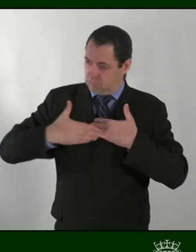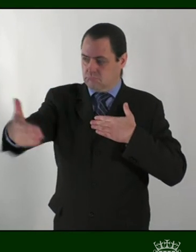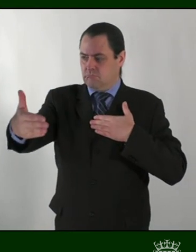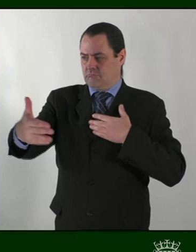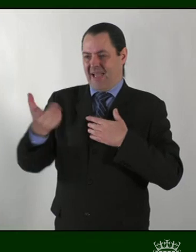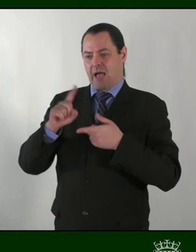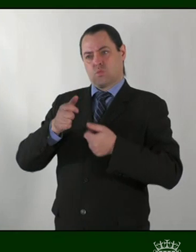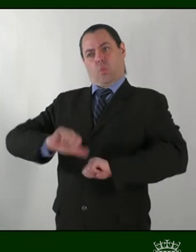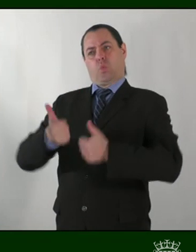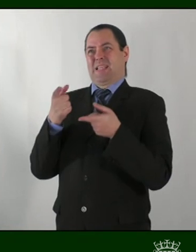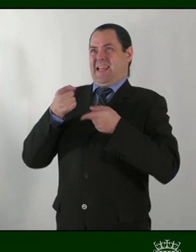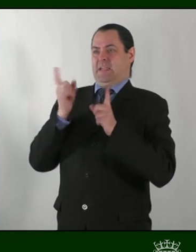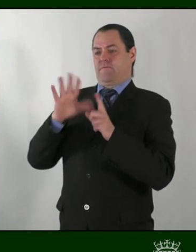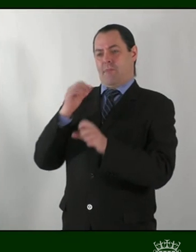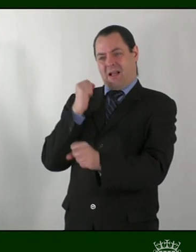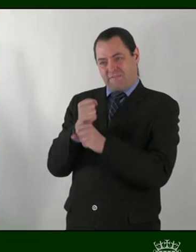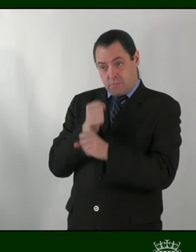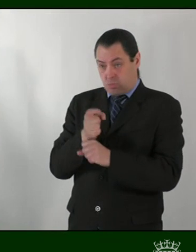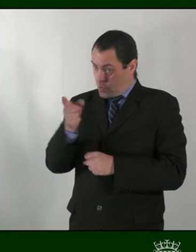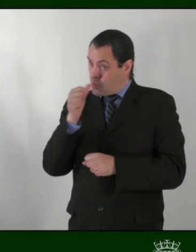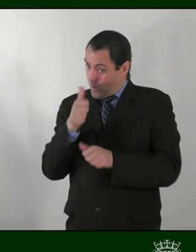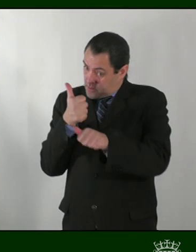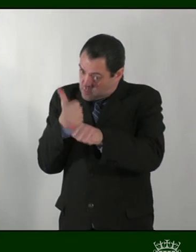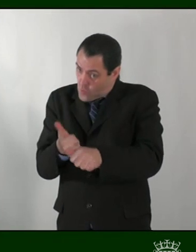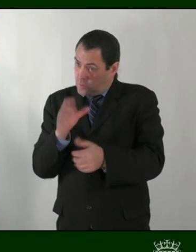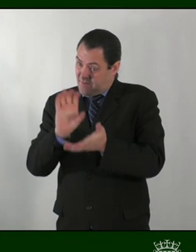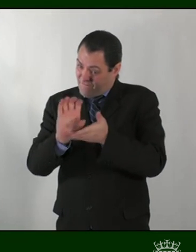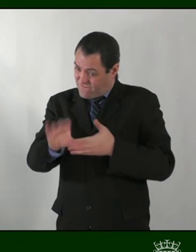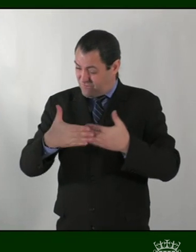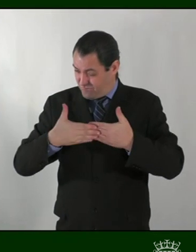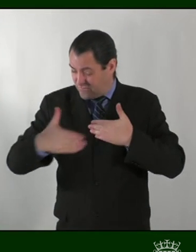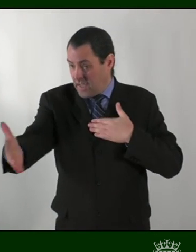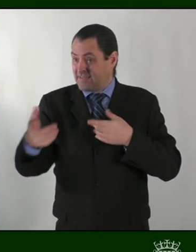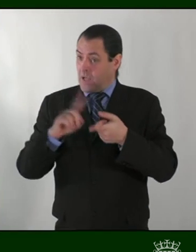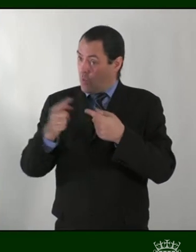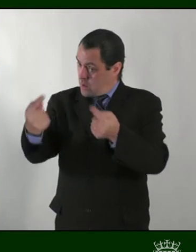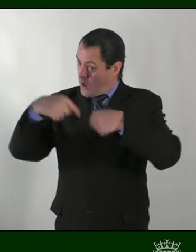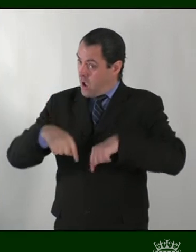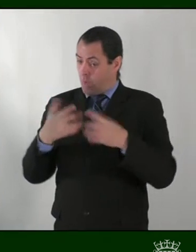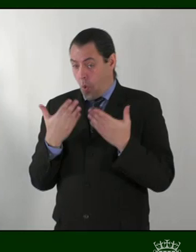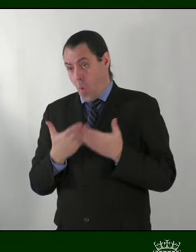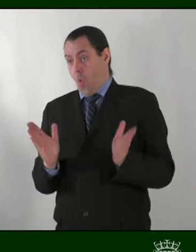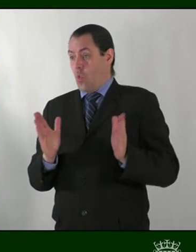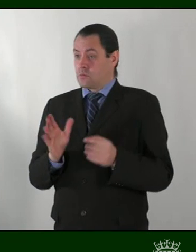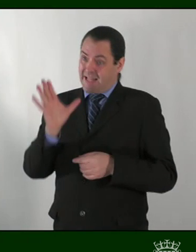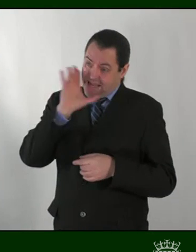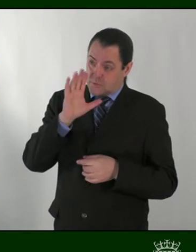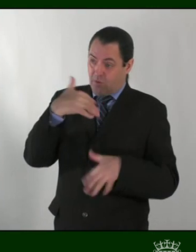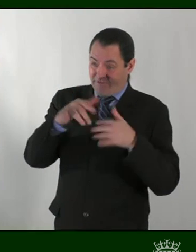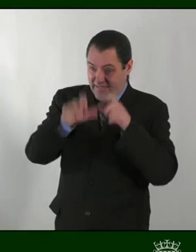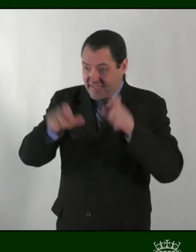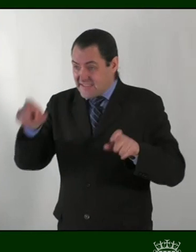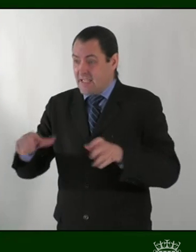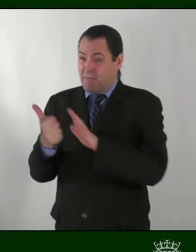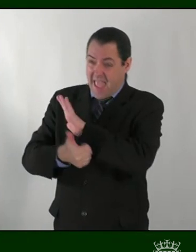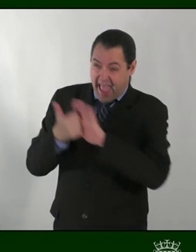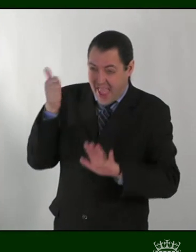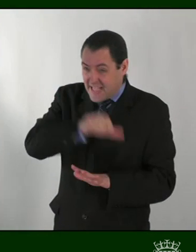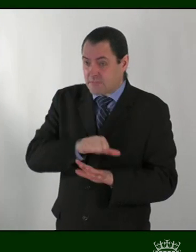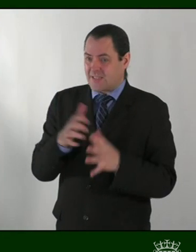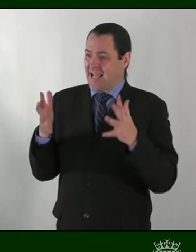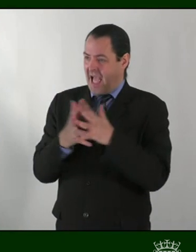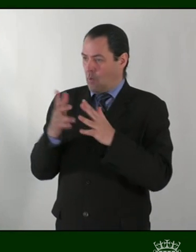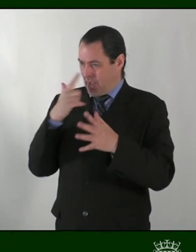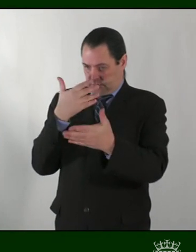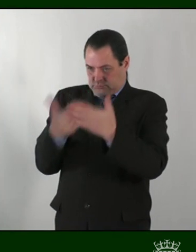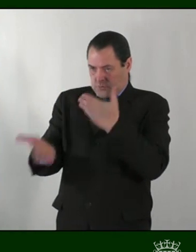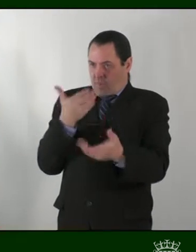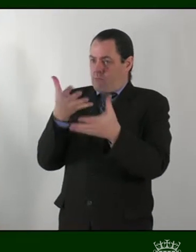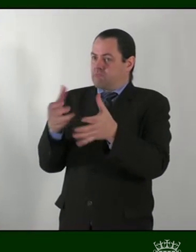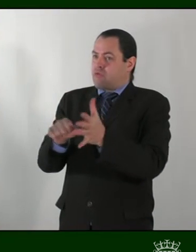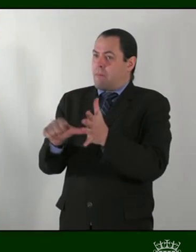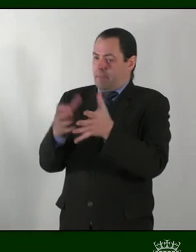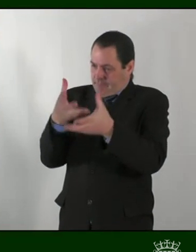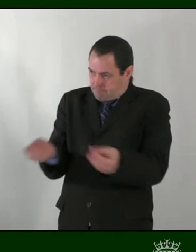Will the Prime Minister commit to that funding, and will he attend our report launch to hear directly from victims and experts how we can get to grips with this crisis?